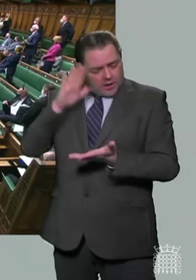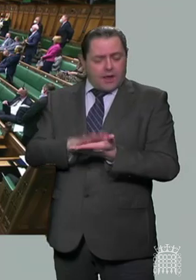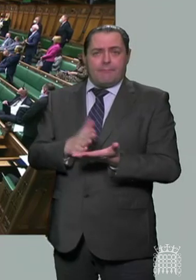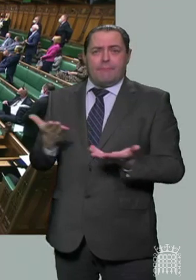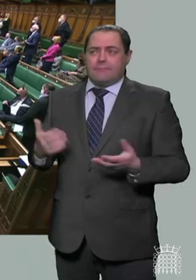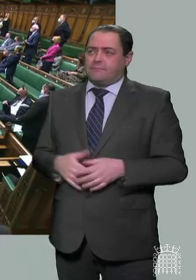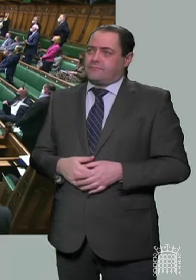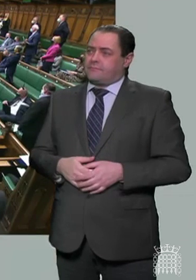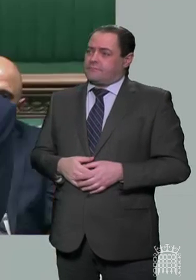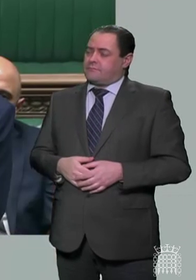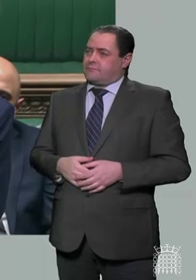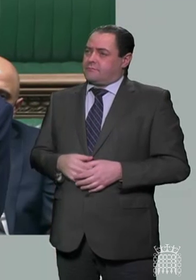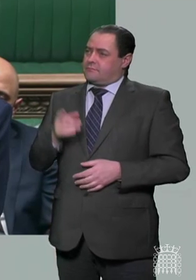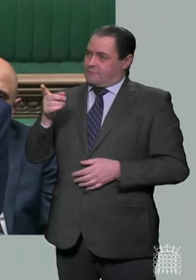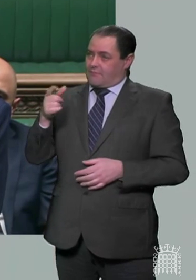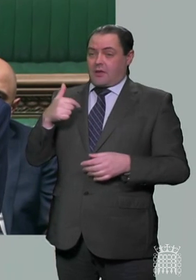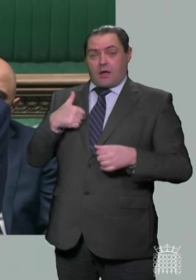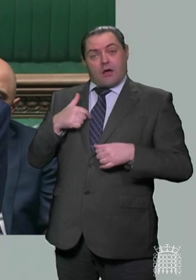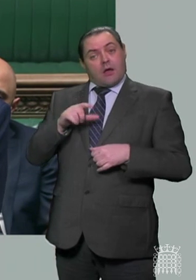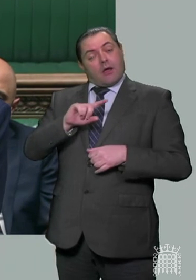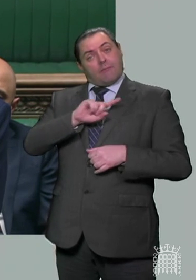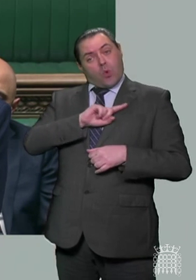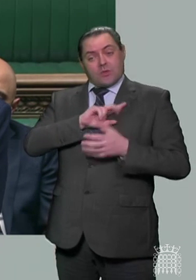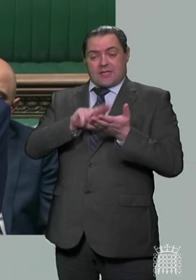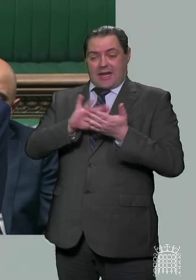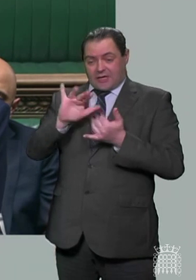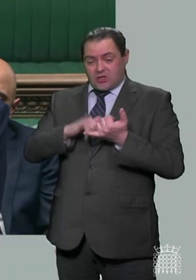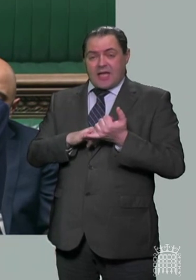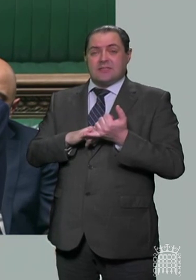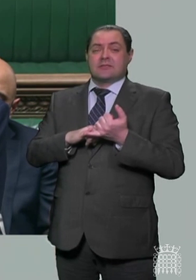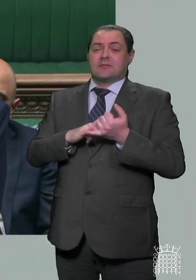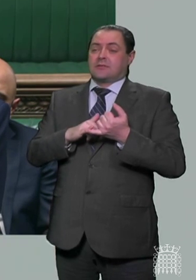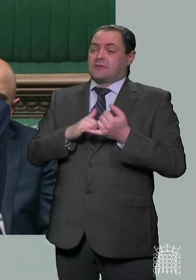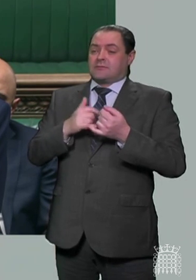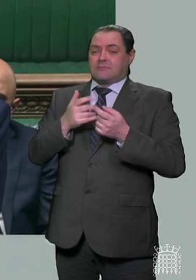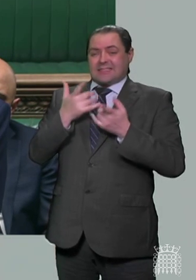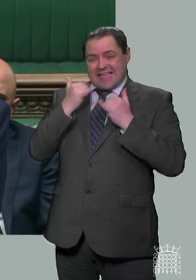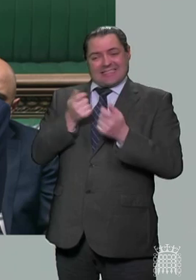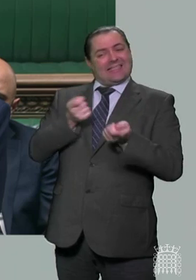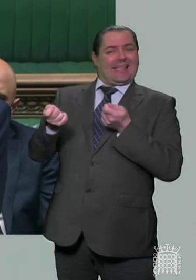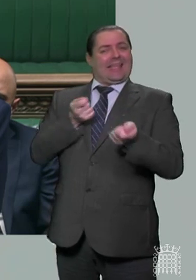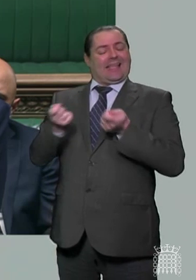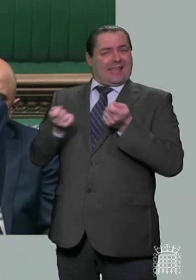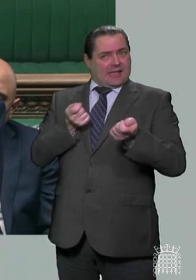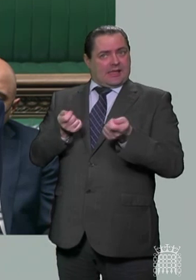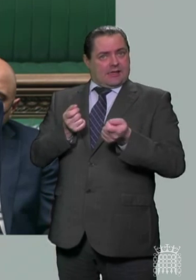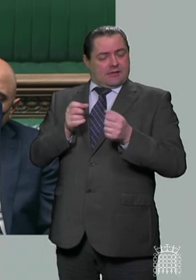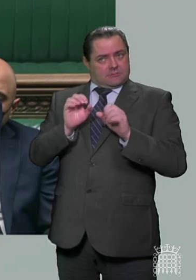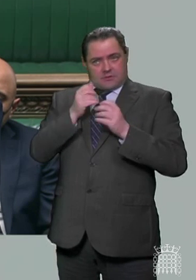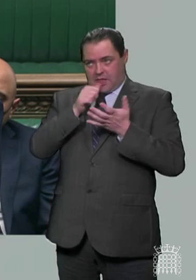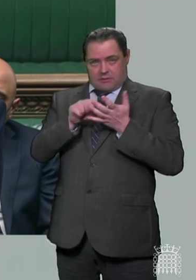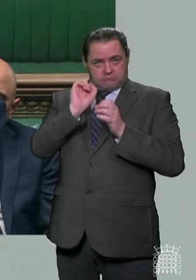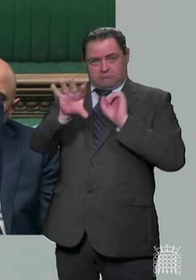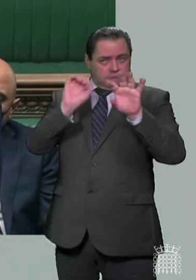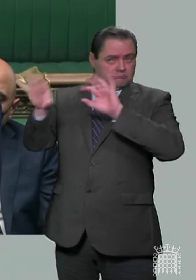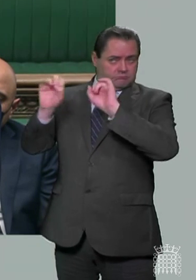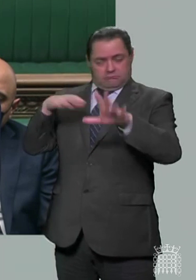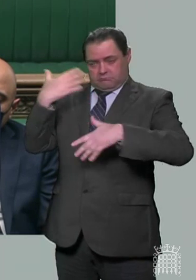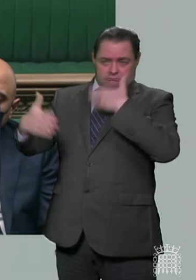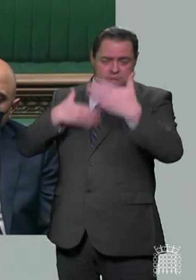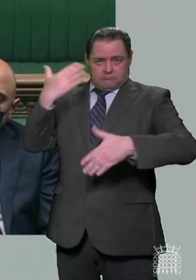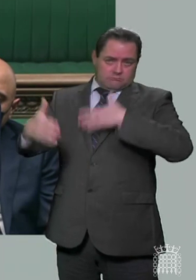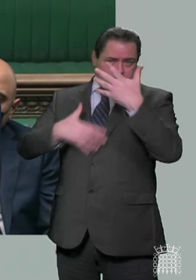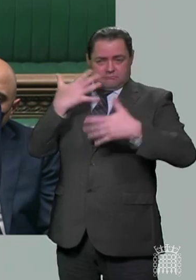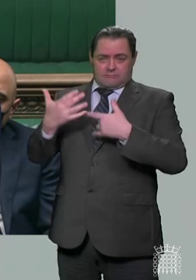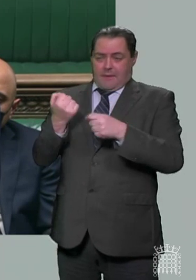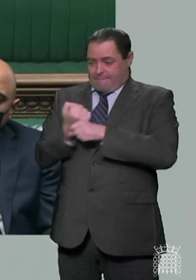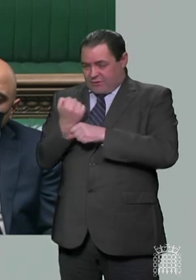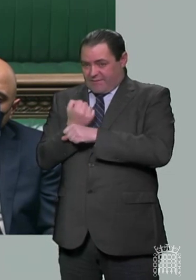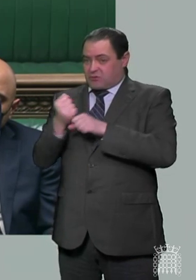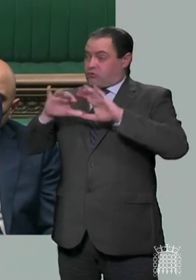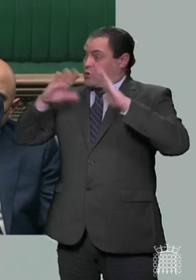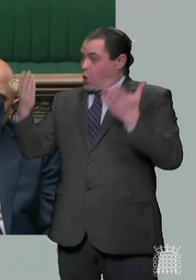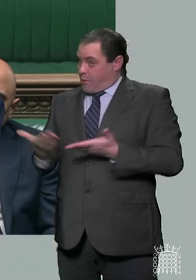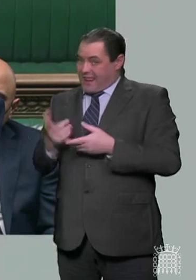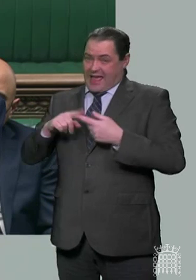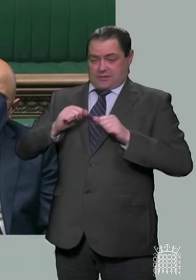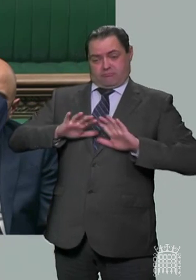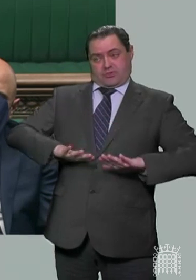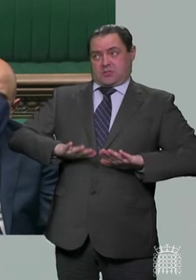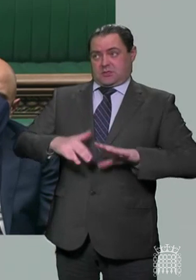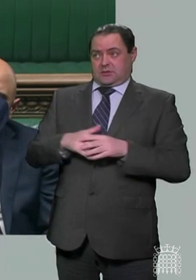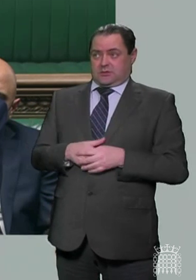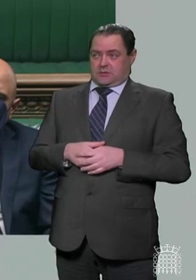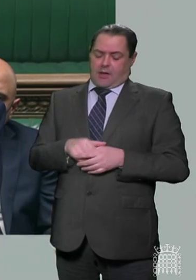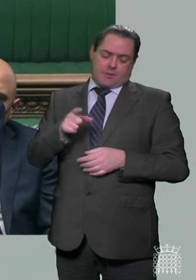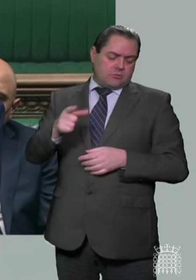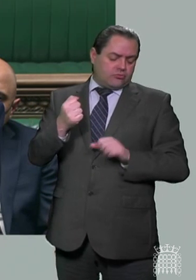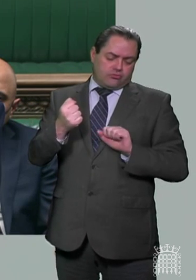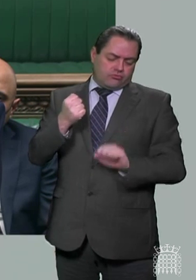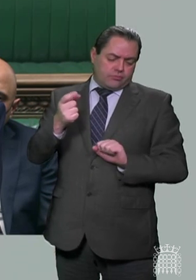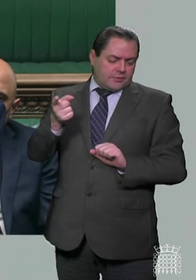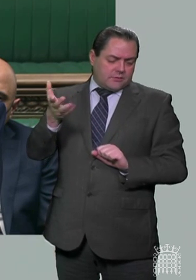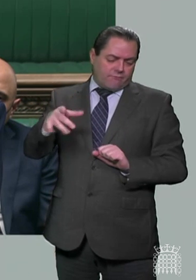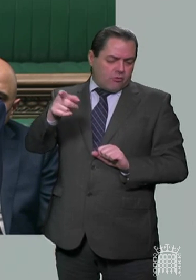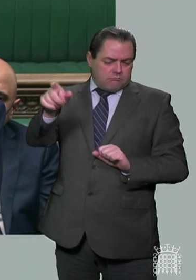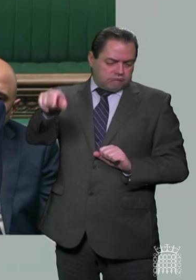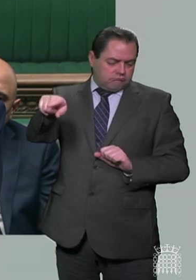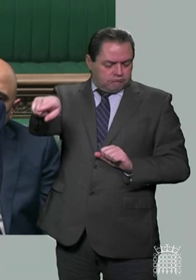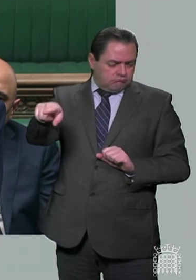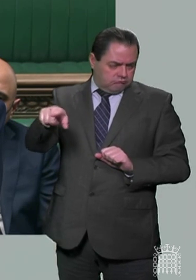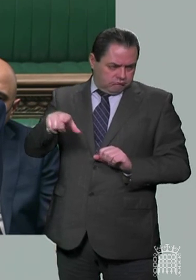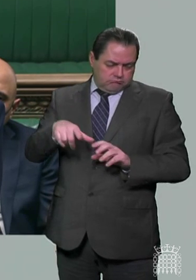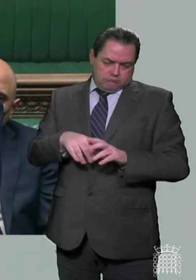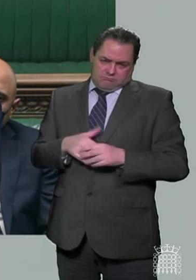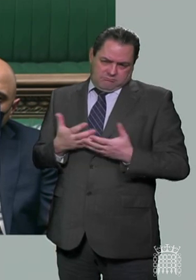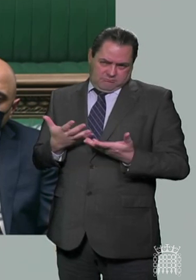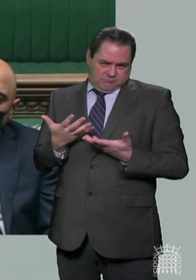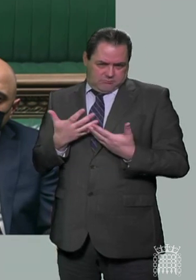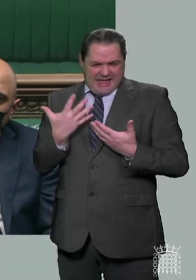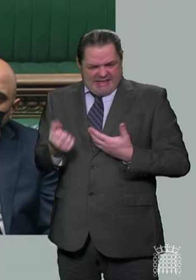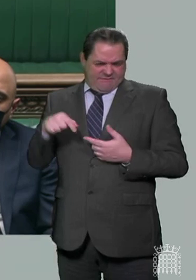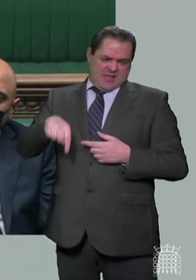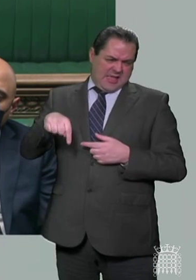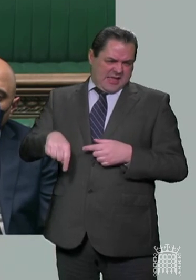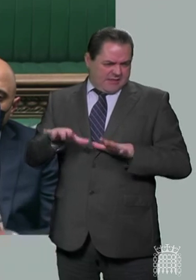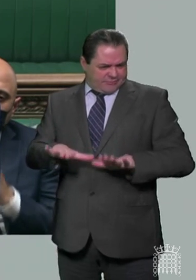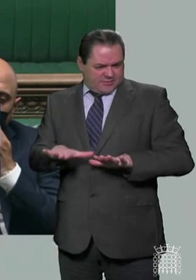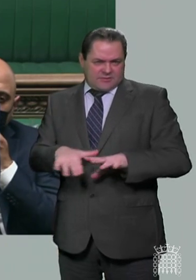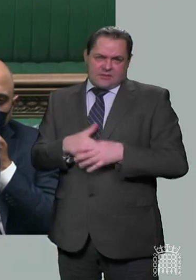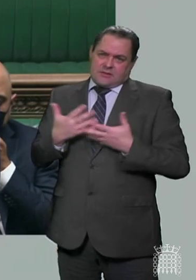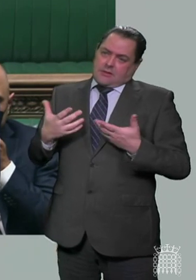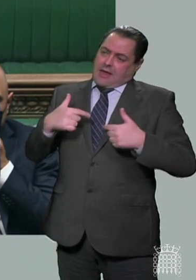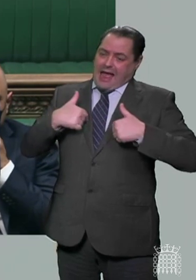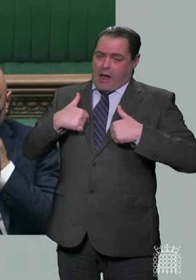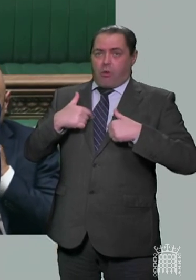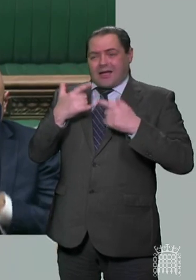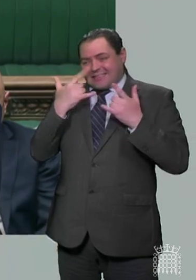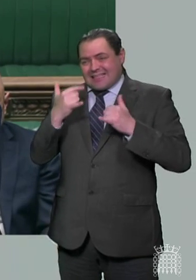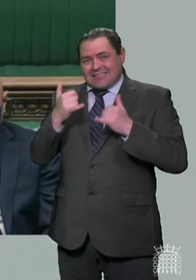No, because it is thanks to the efforts of the NHS testing operation and of testing manufacturers not just around the world, but in this country—there was stupefying ignorance displayed by those on the Labour Front Bench—that we have been able to triple our testing capacity.